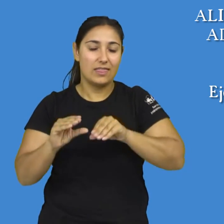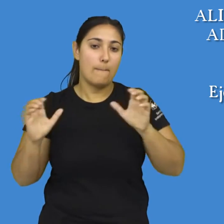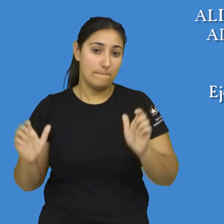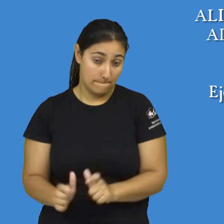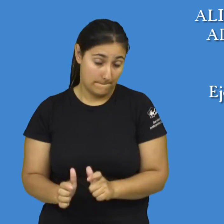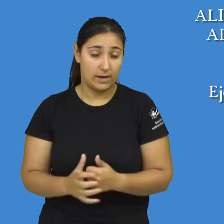reducir